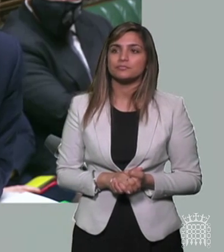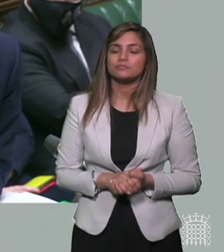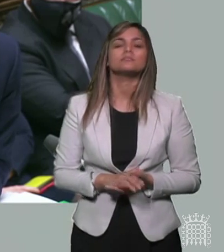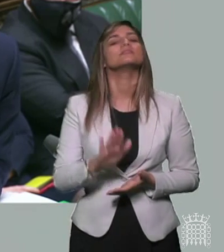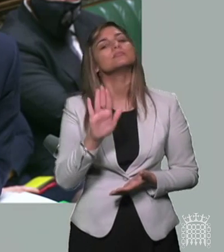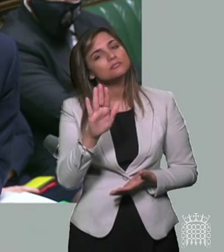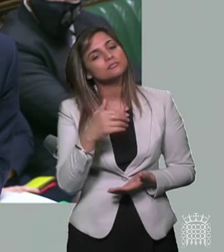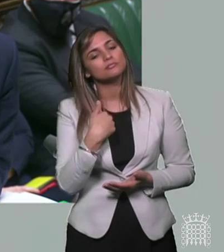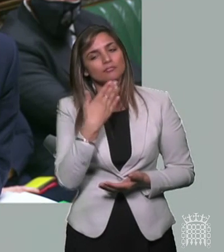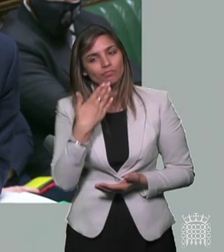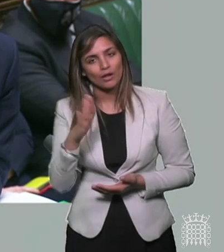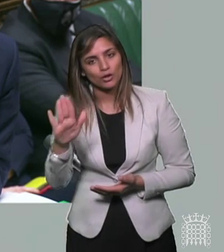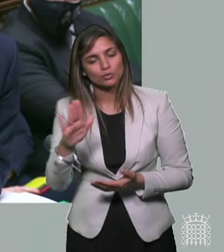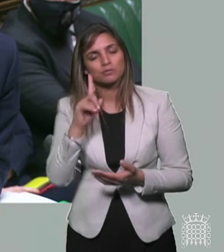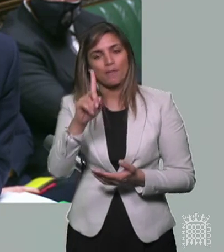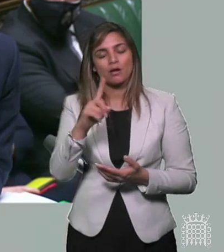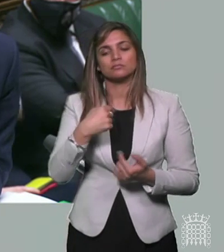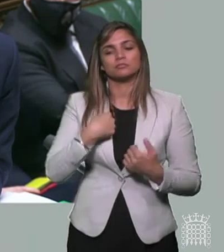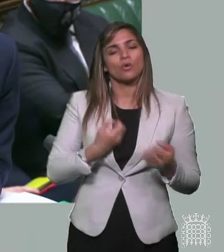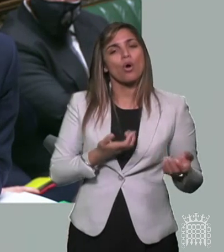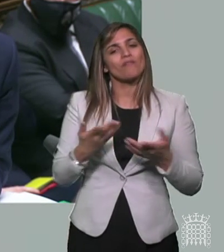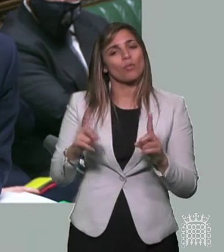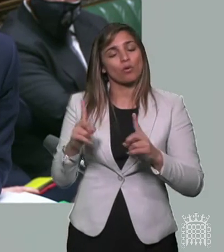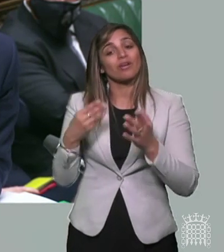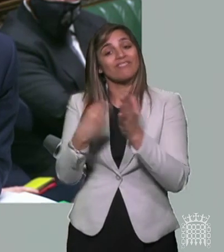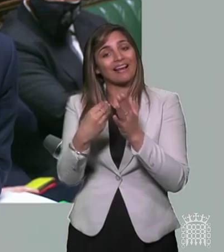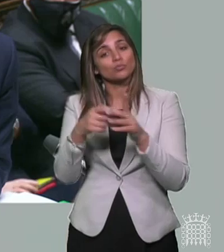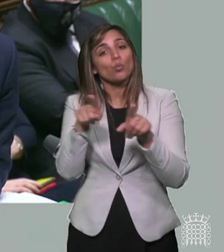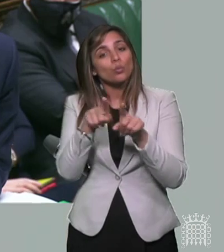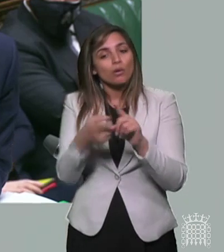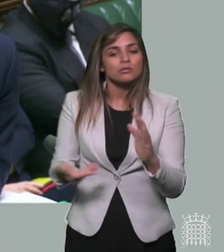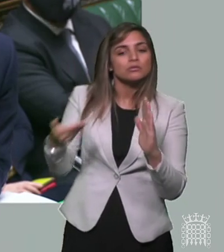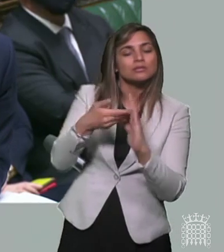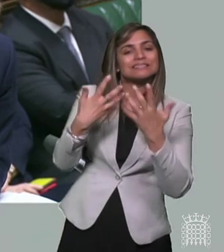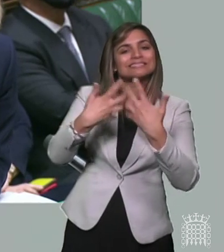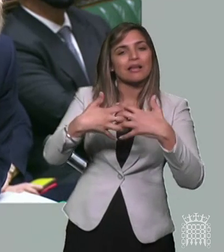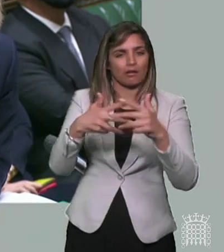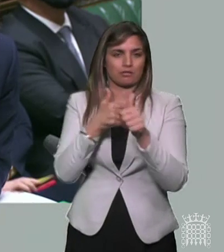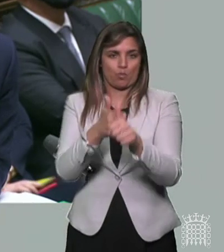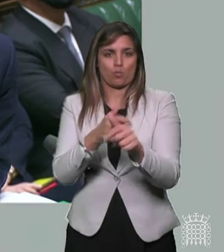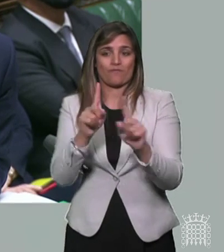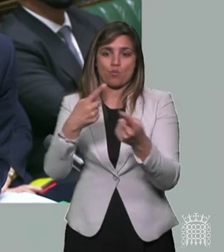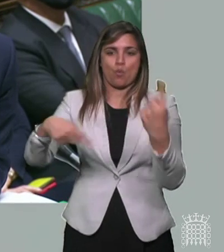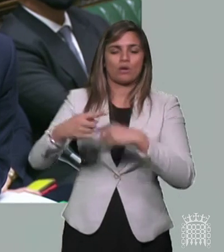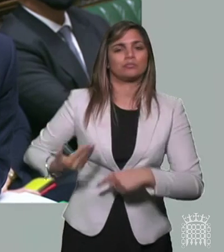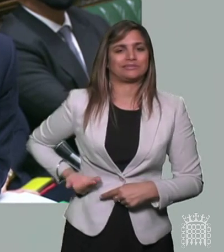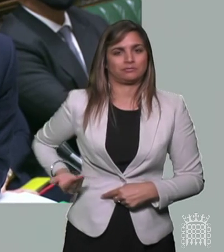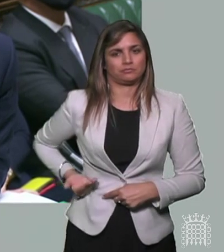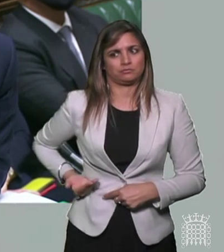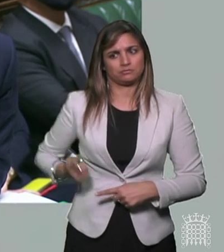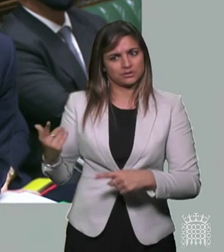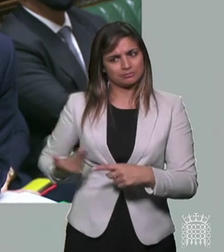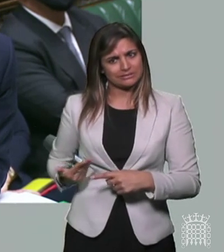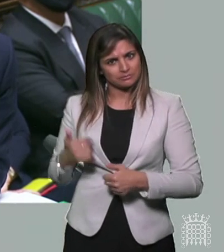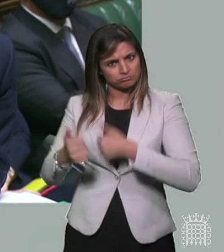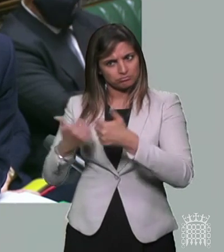What we are doing is offering financial and technical support to businesses, which are responding magnificently.